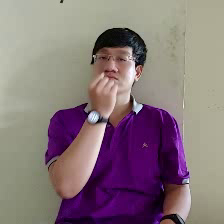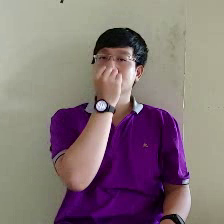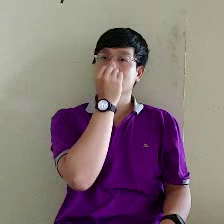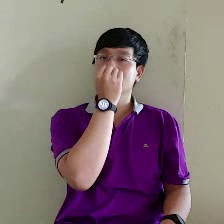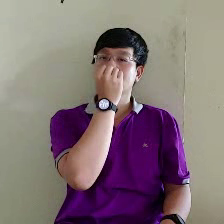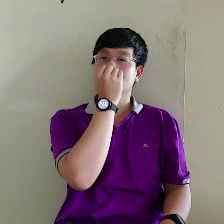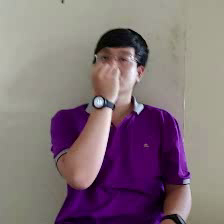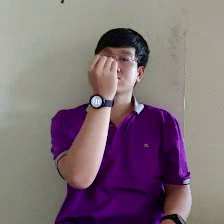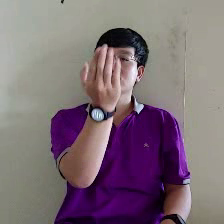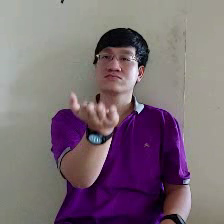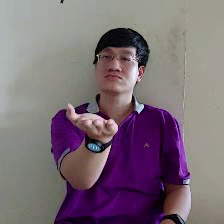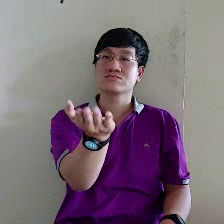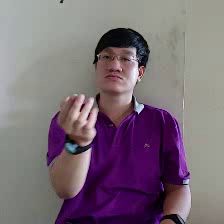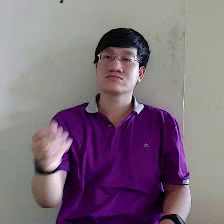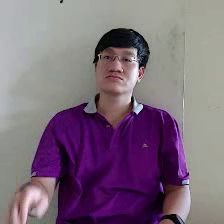Cảm ơn